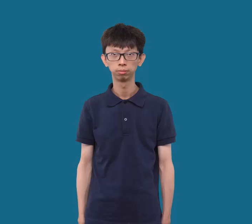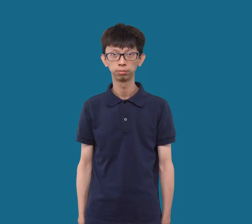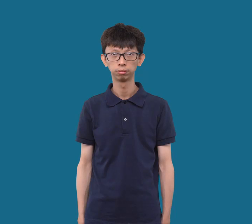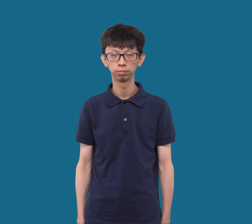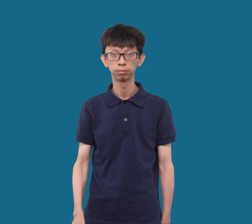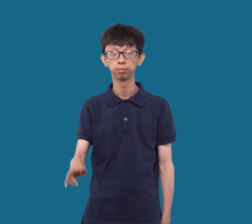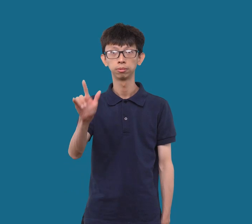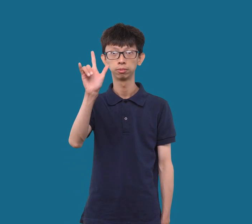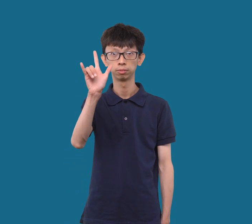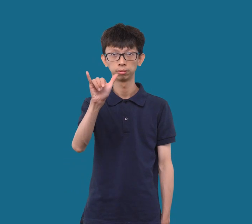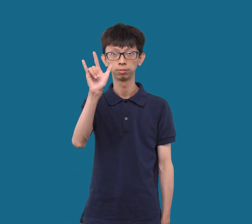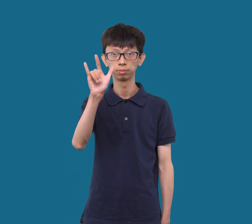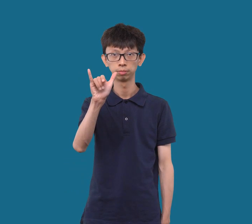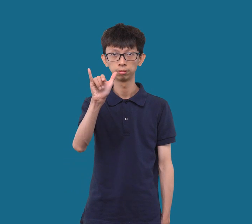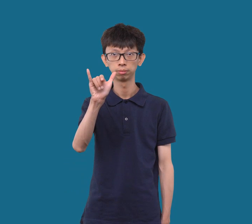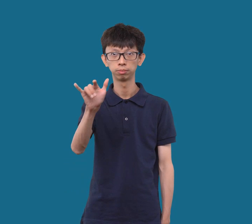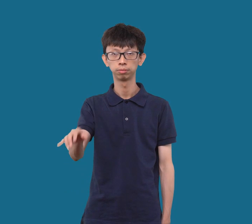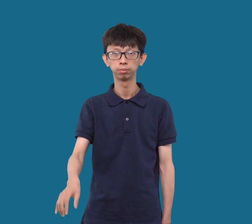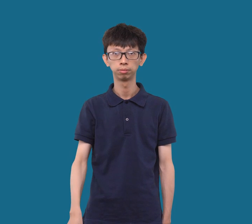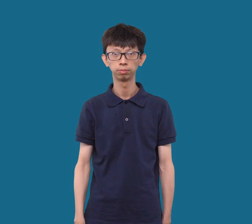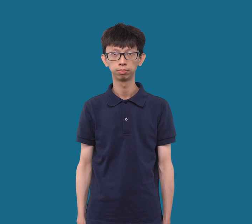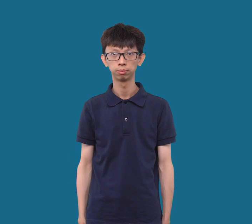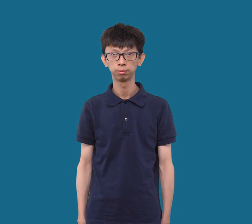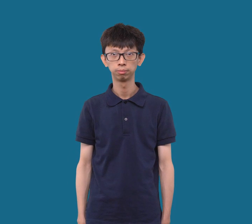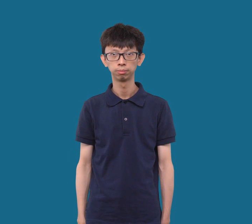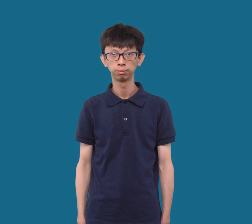Italia (nước Italia)